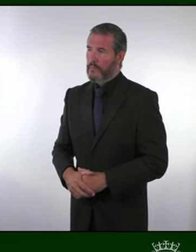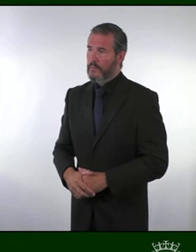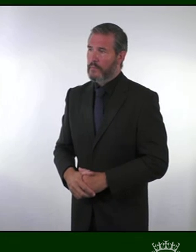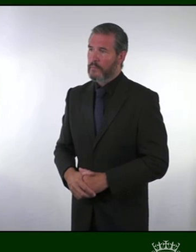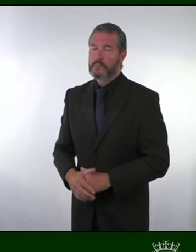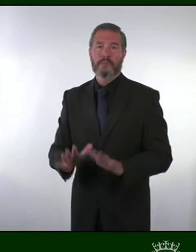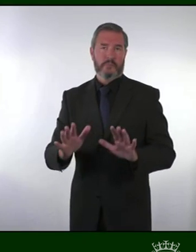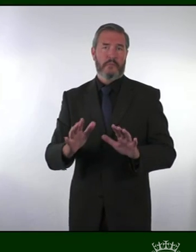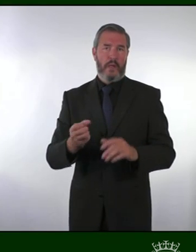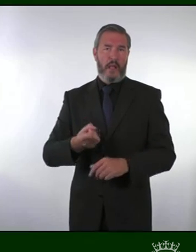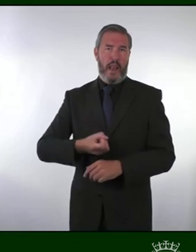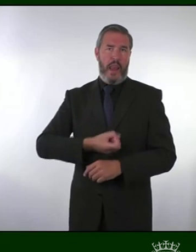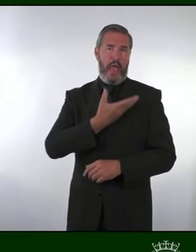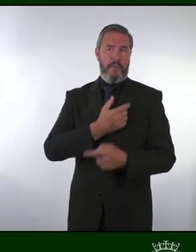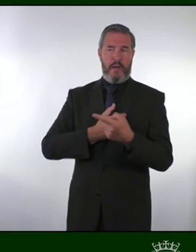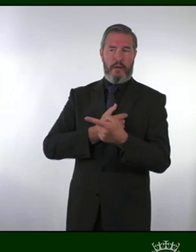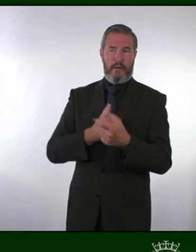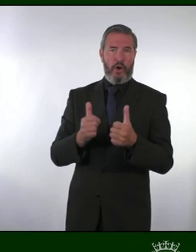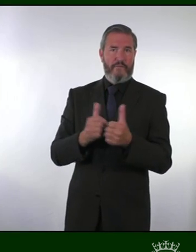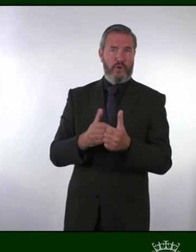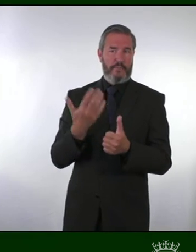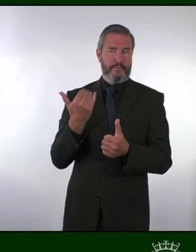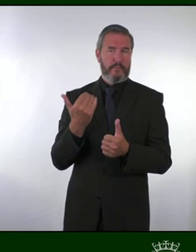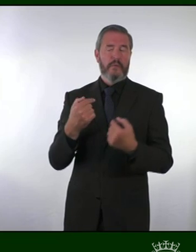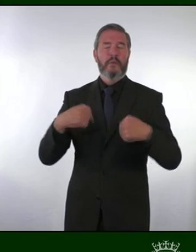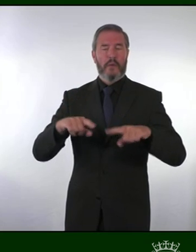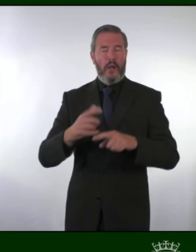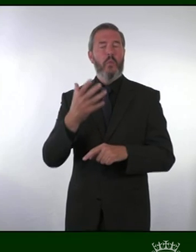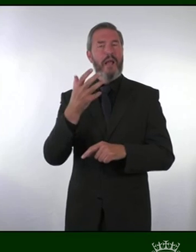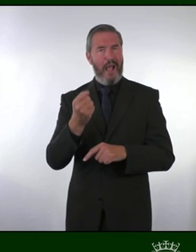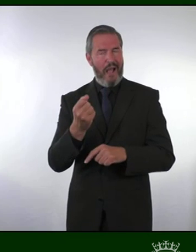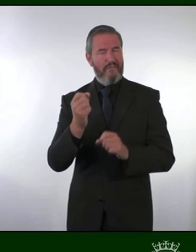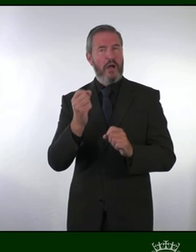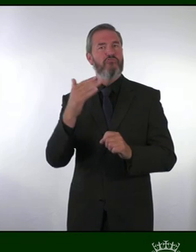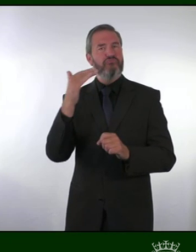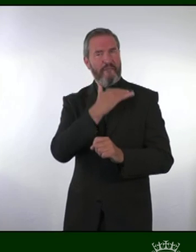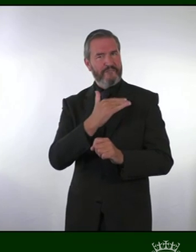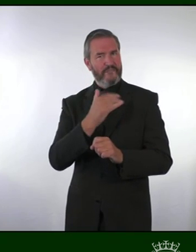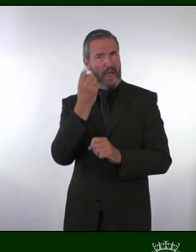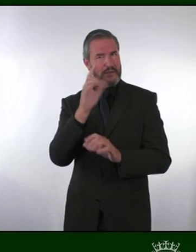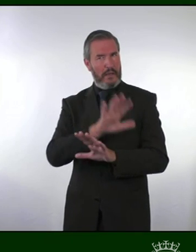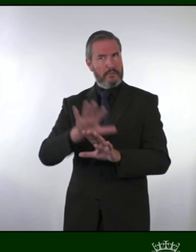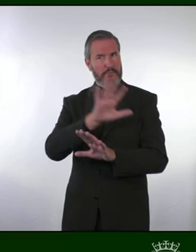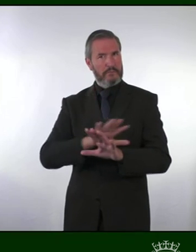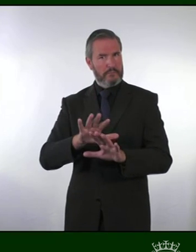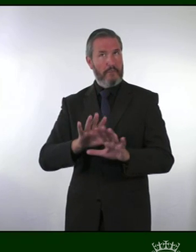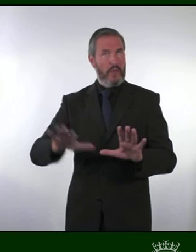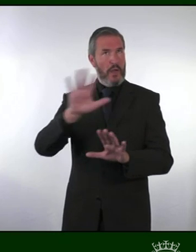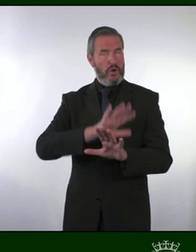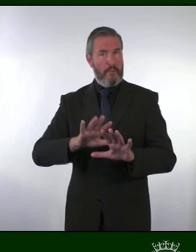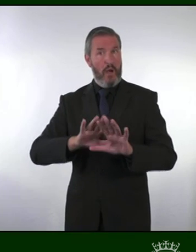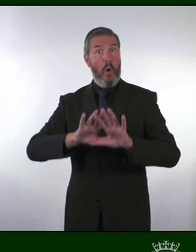As I think the Leader of the Opposition himself confirmed just now, we do have a pretty good estimate of what is happening in the country.